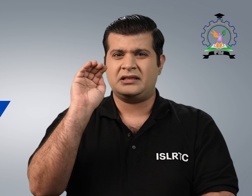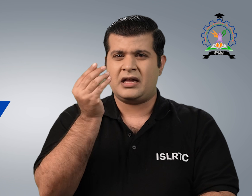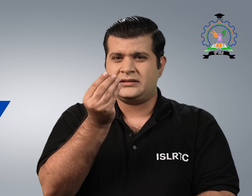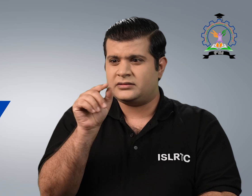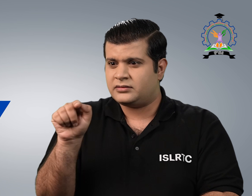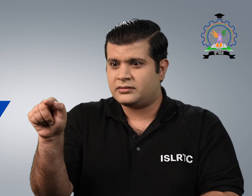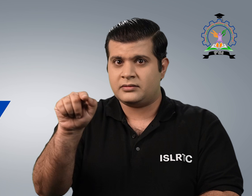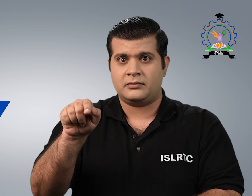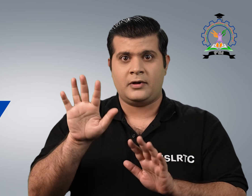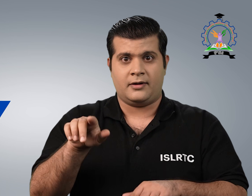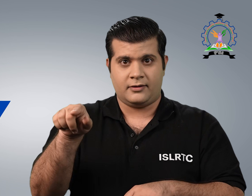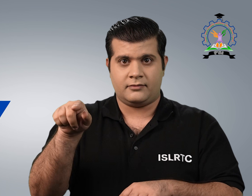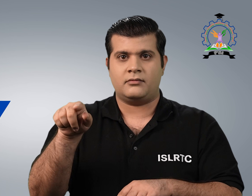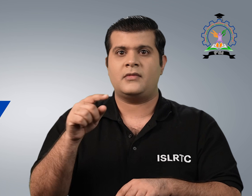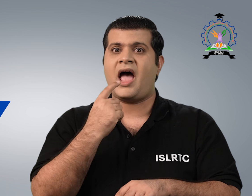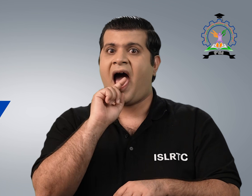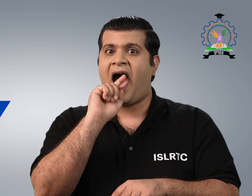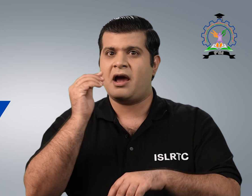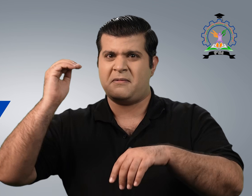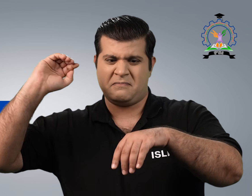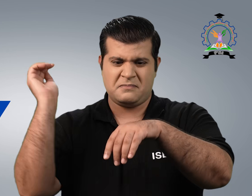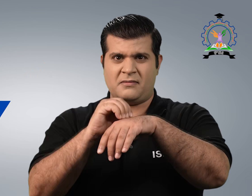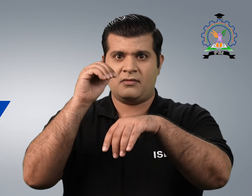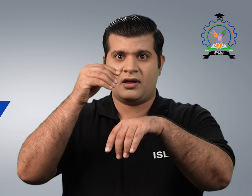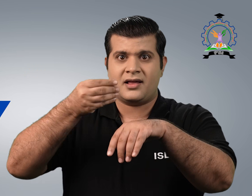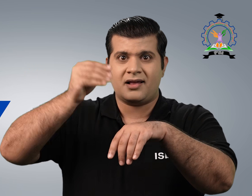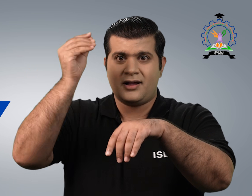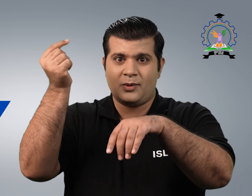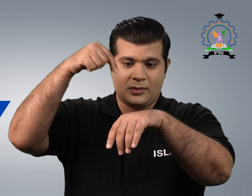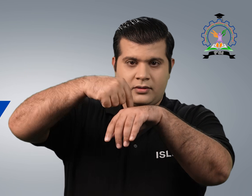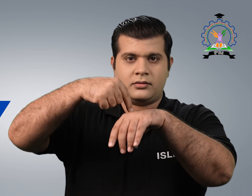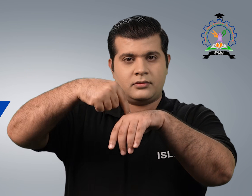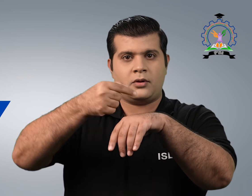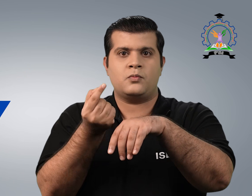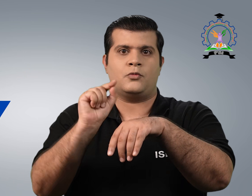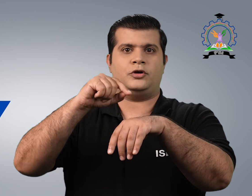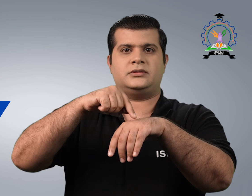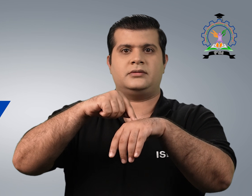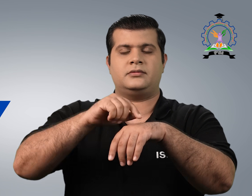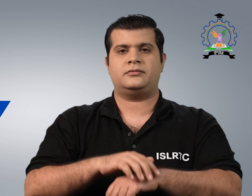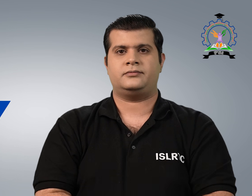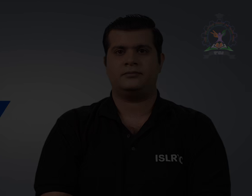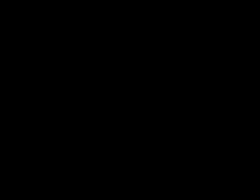Snake venom is the poisonous substance passed through its fangs to the prey.